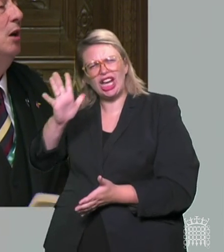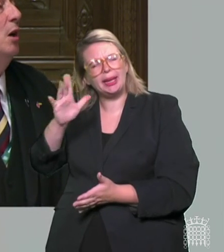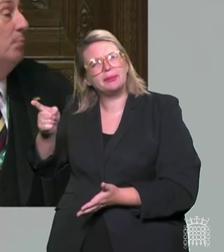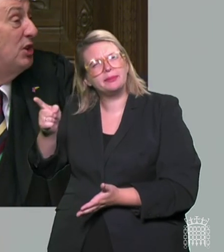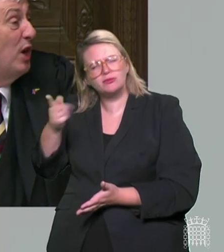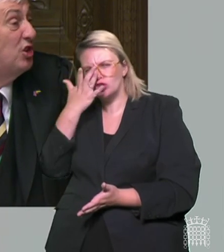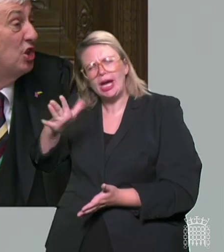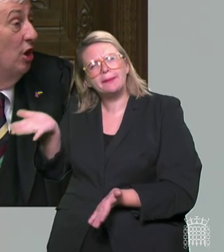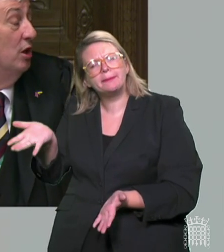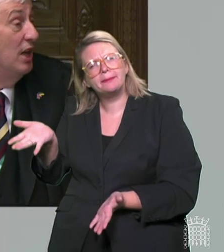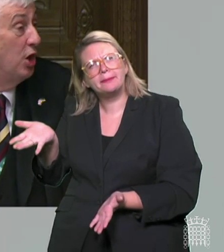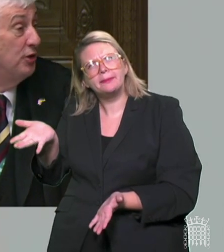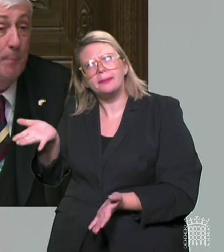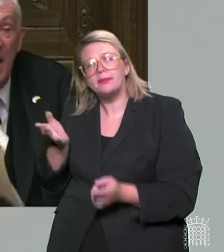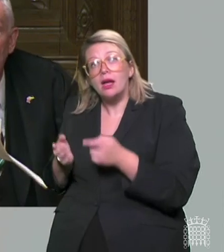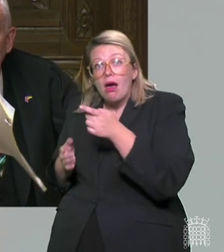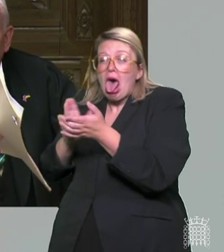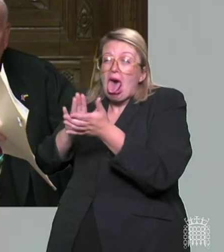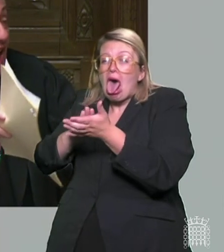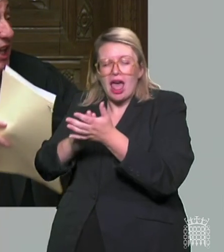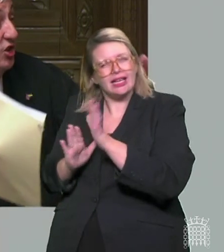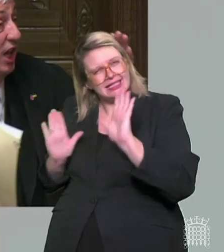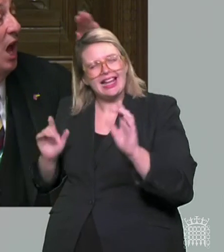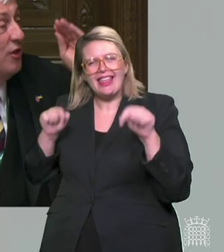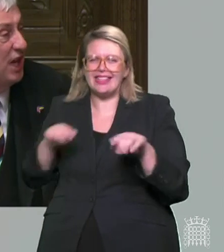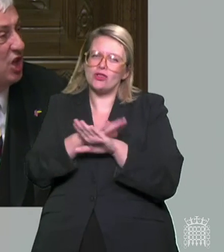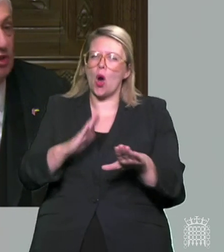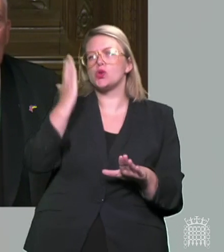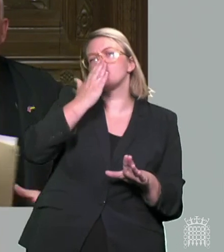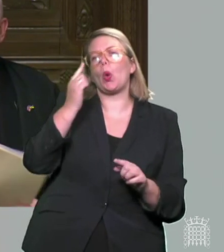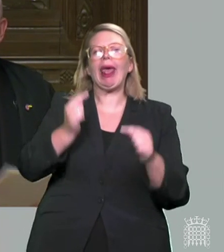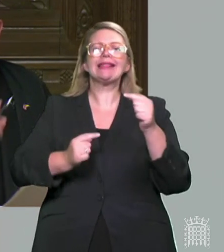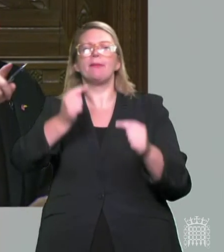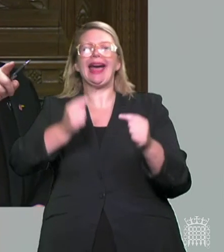Mr Esterson, this is not a debating society.